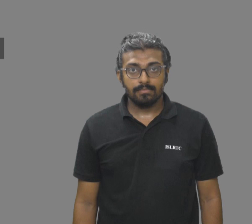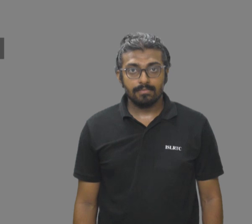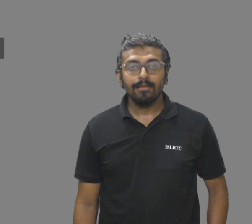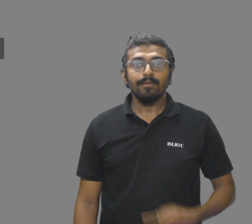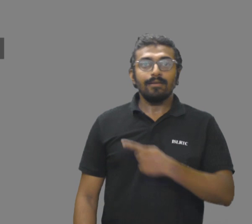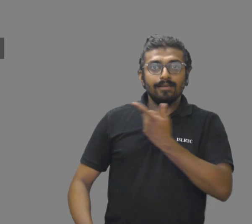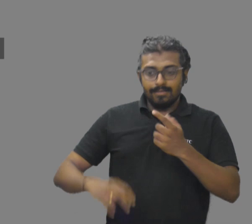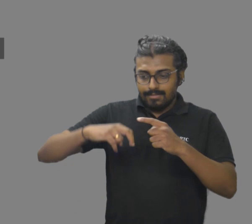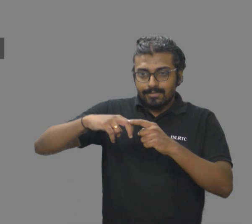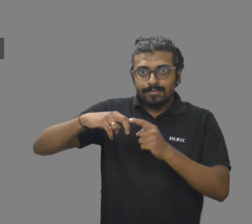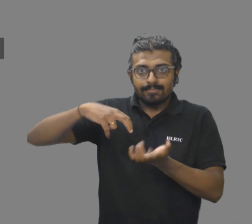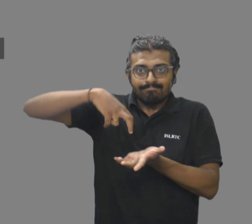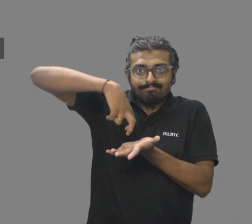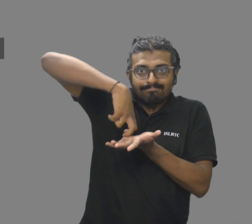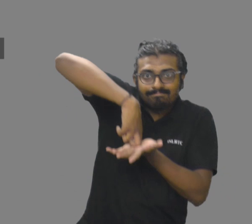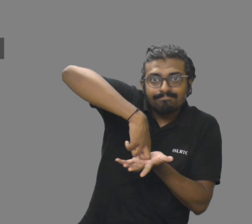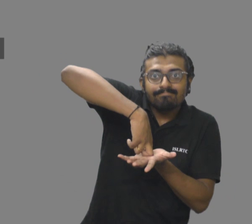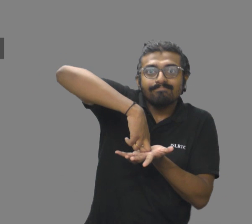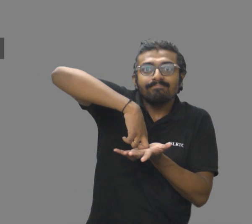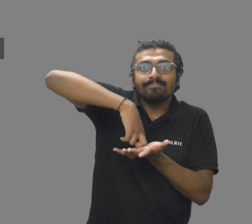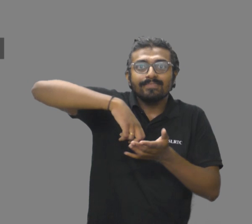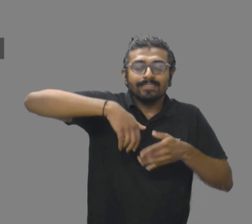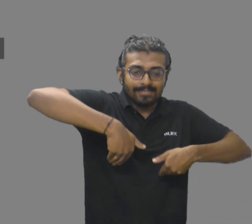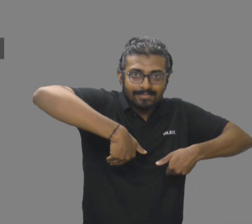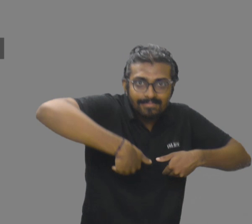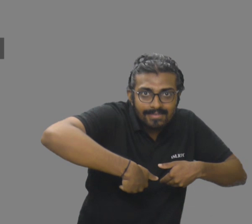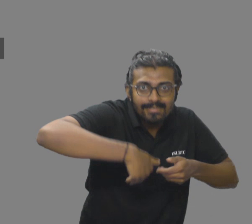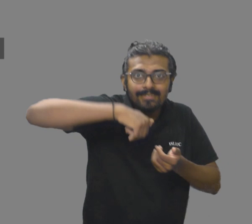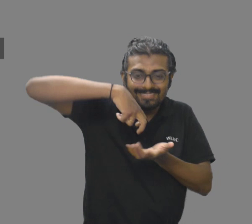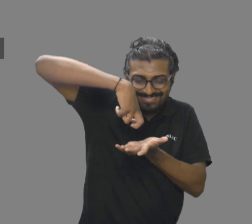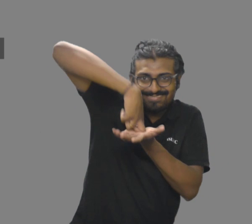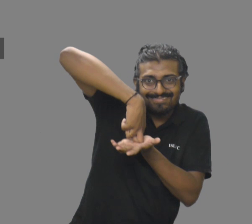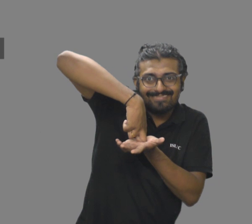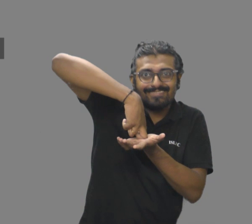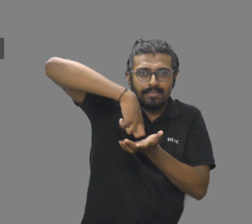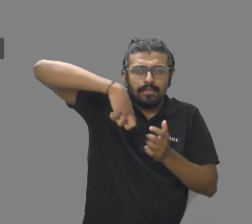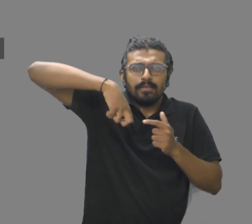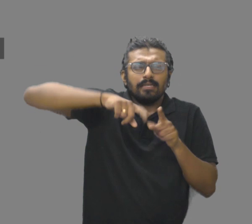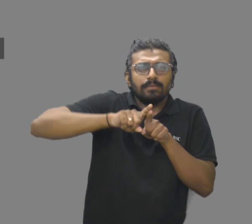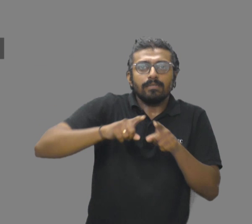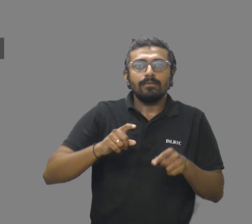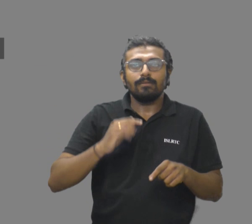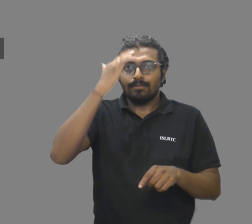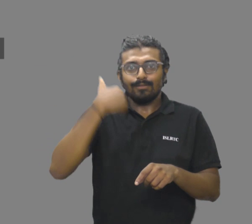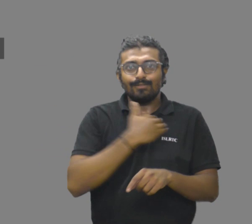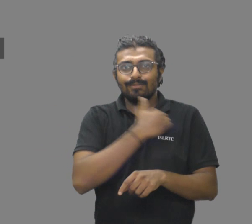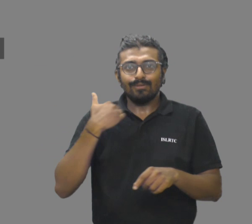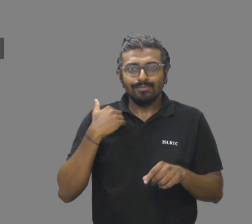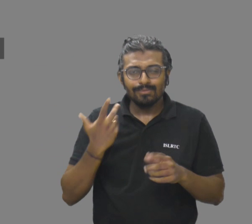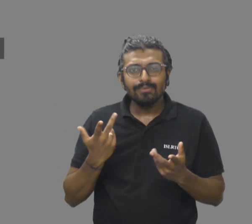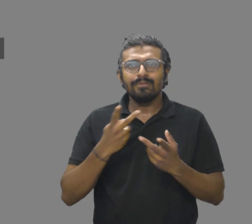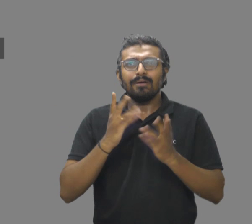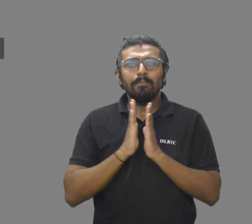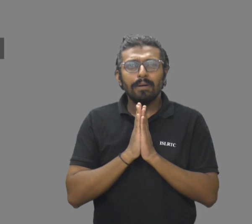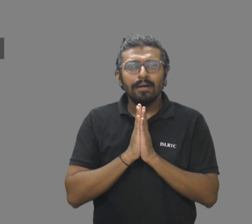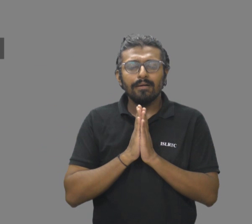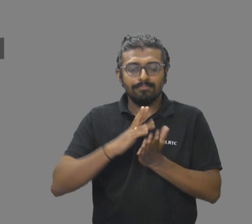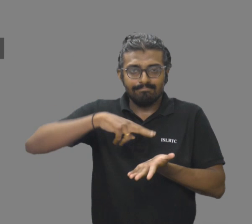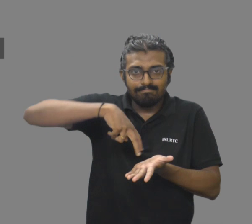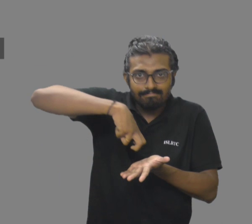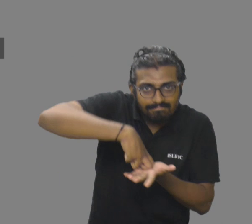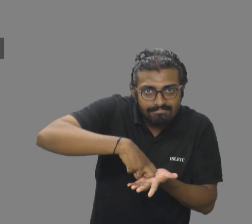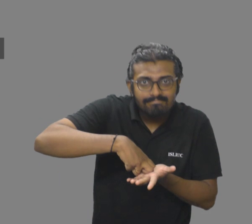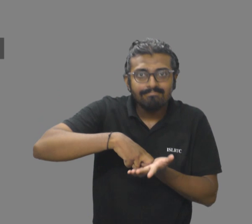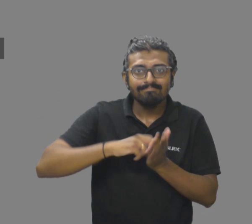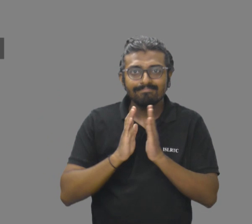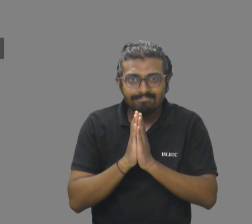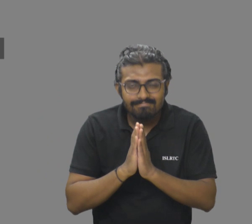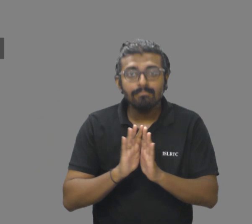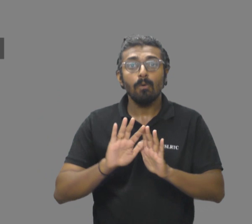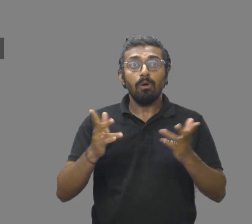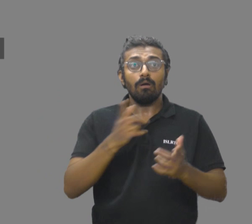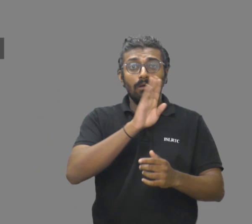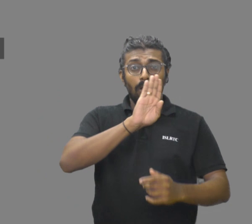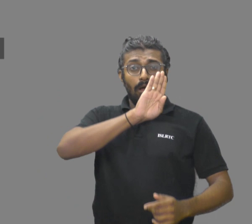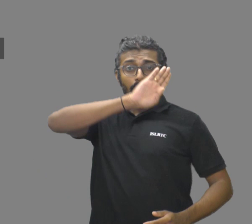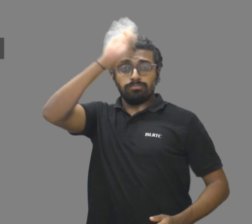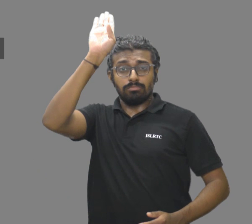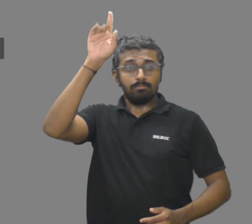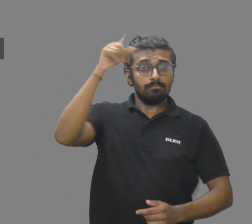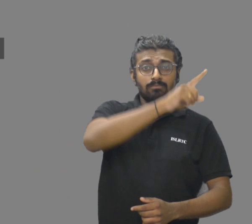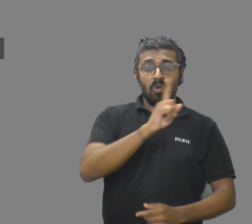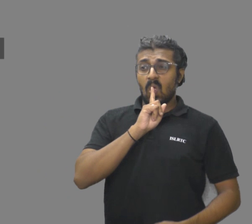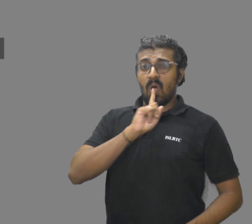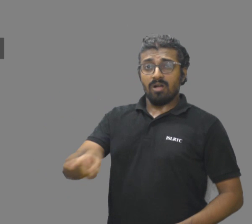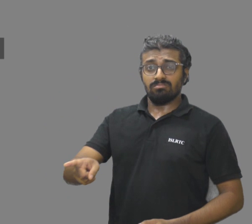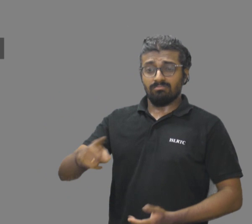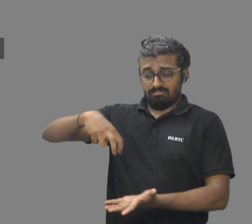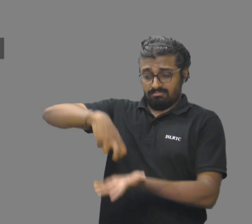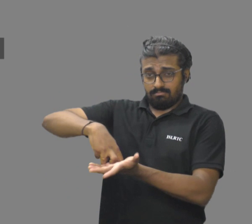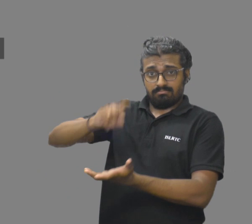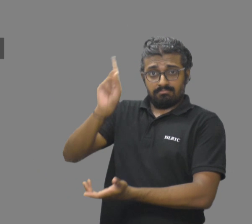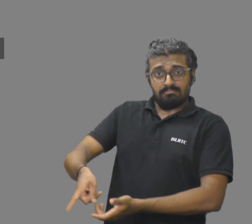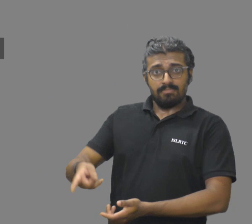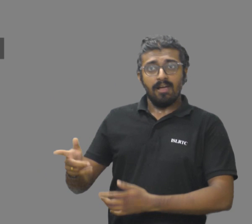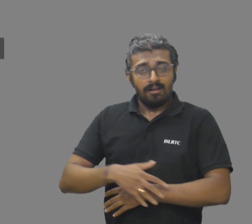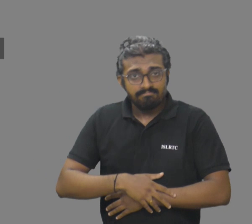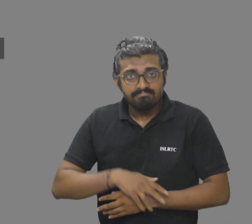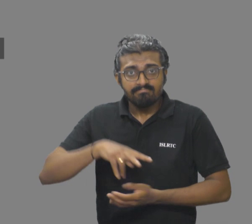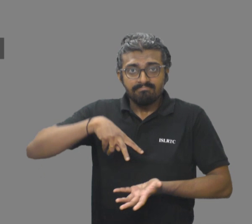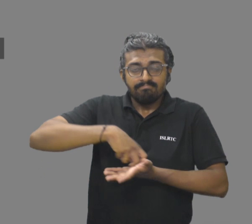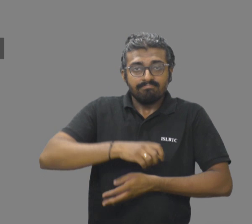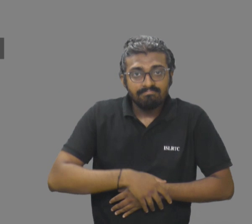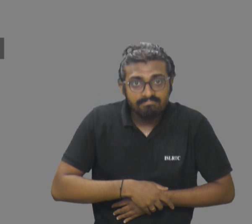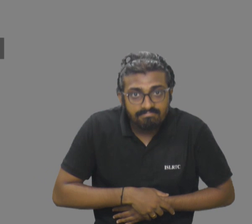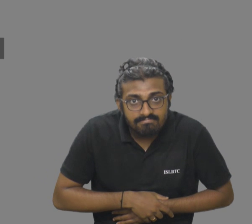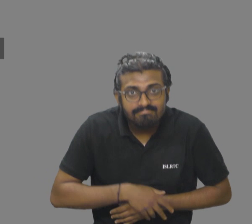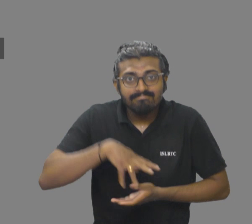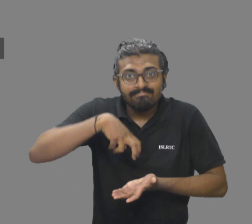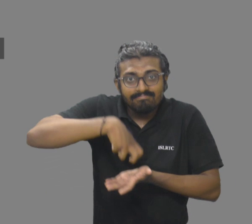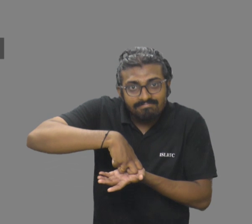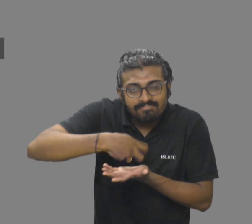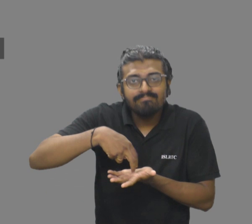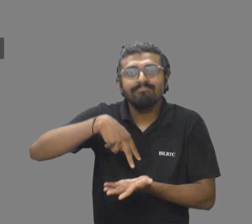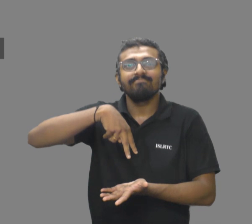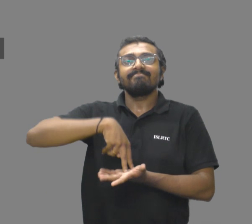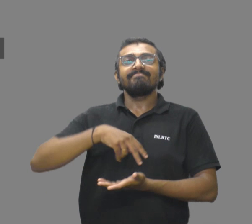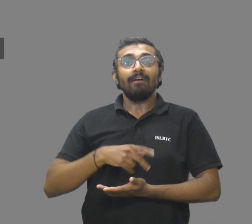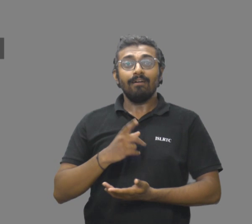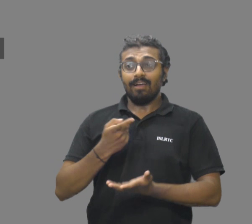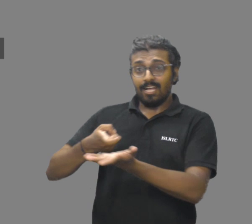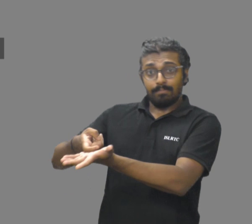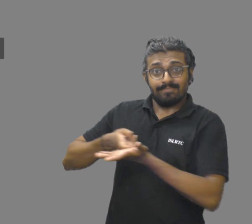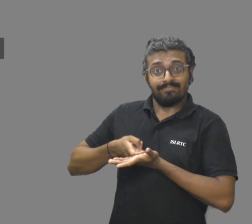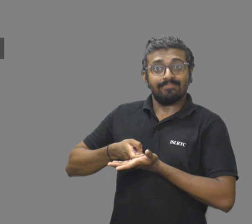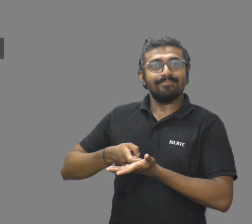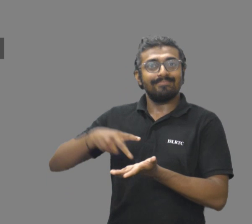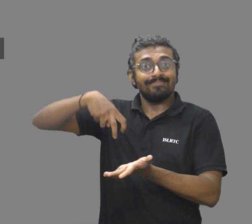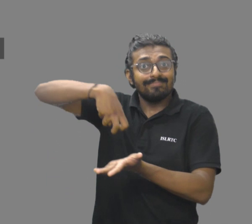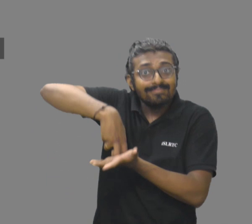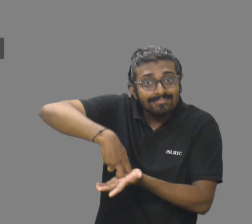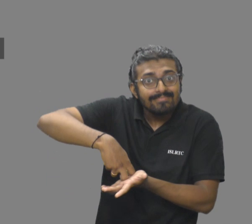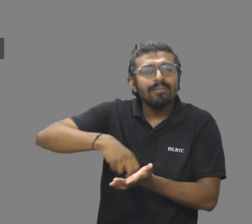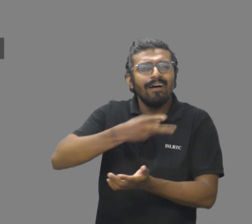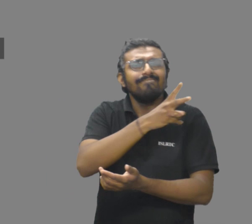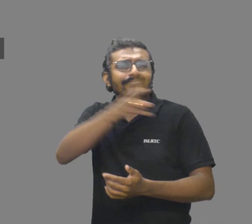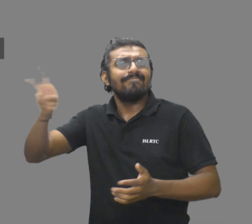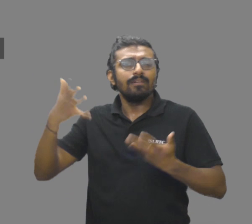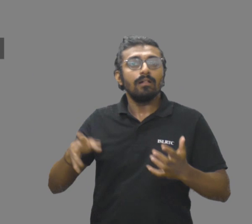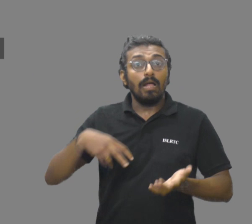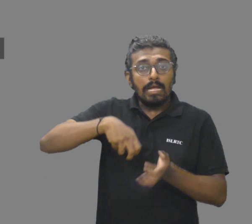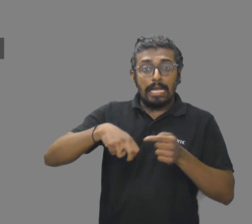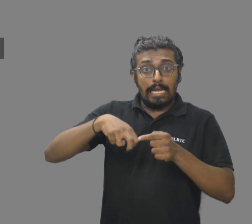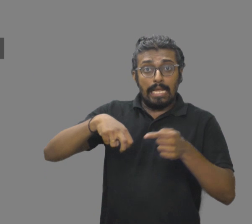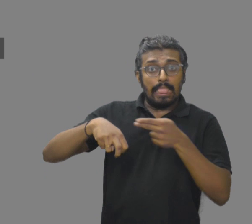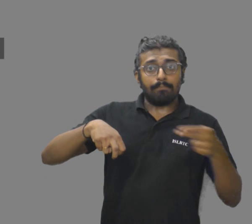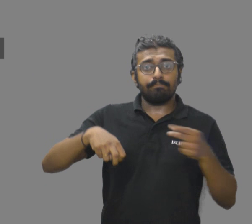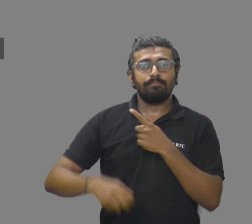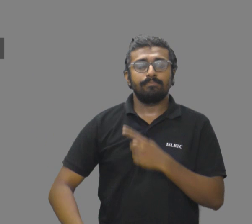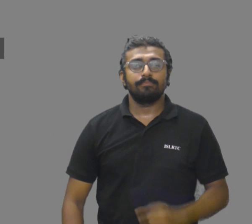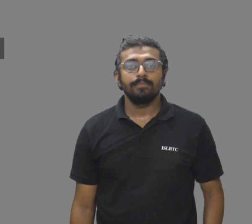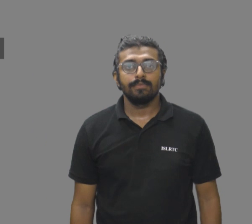Kneel